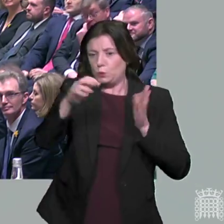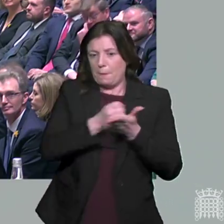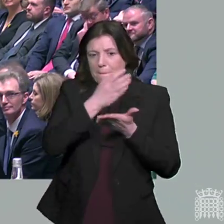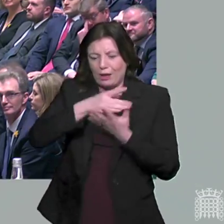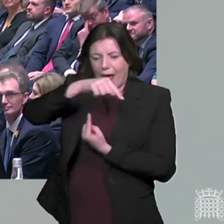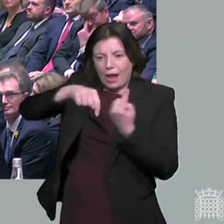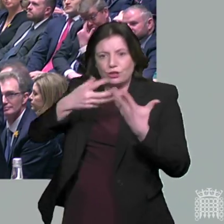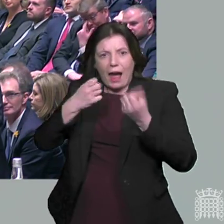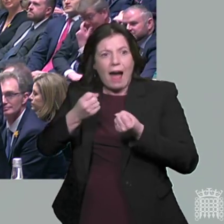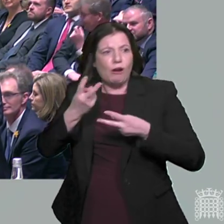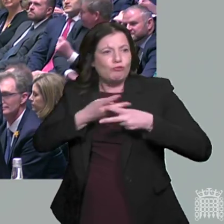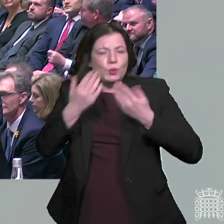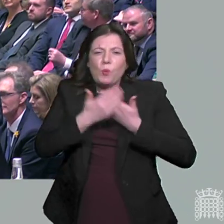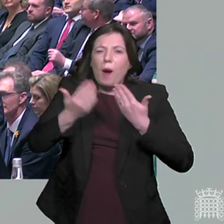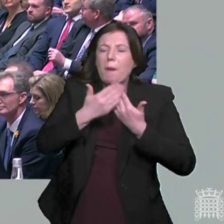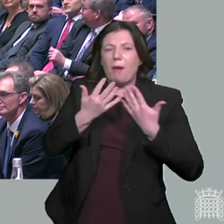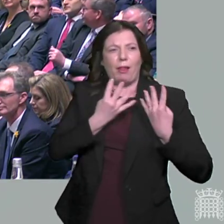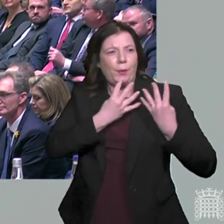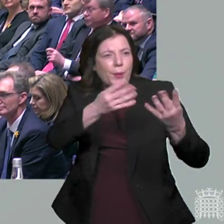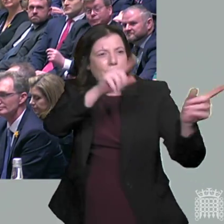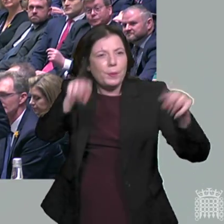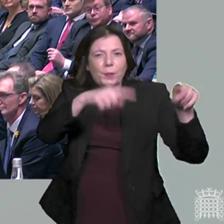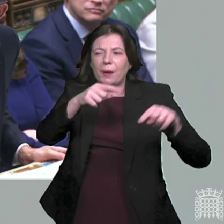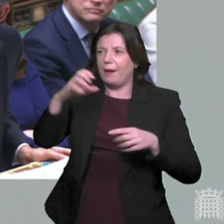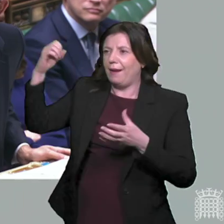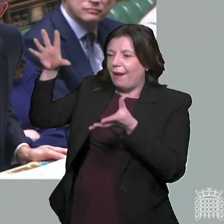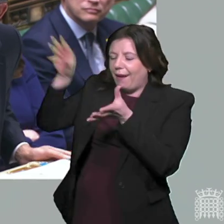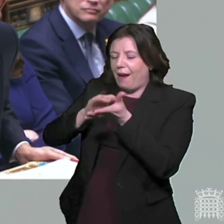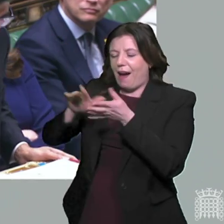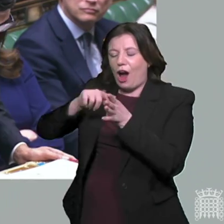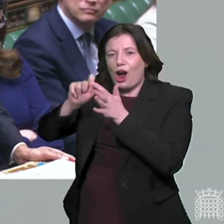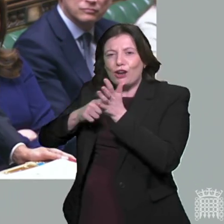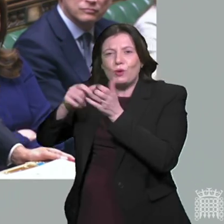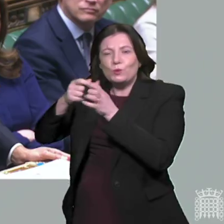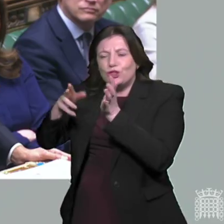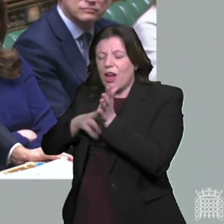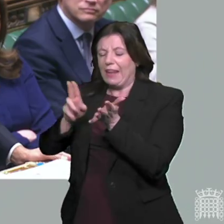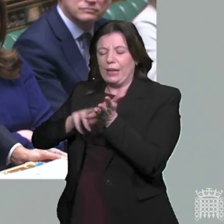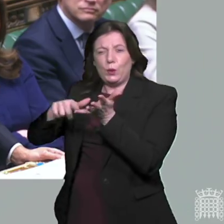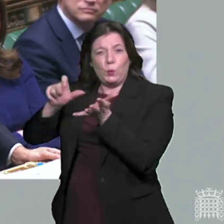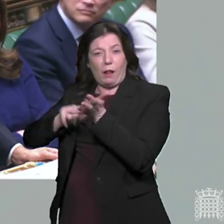That means more renewables, more offshore wind, hydrogen, carbon capture and storage and, indeed, more nuclear.